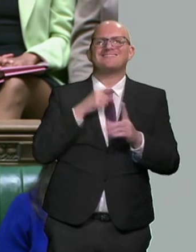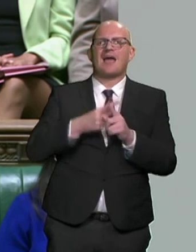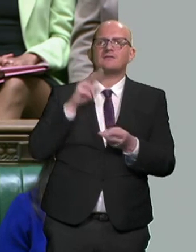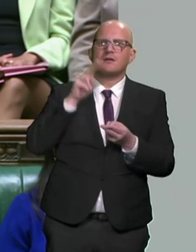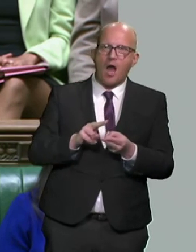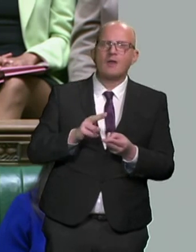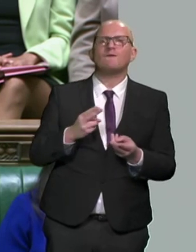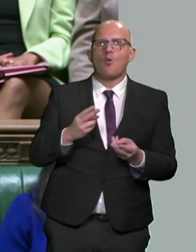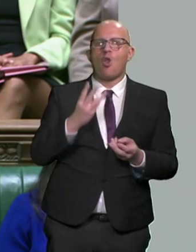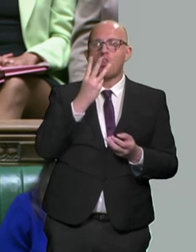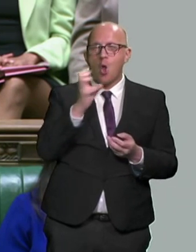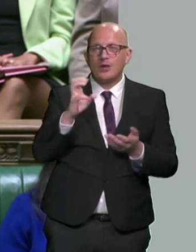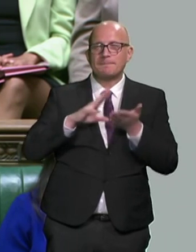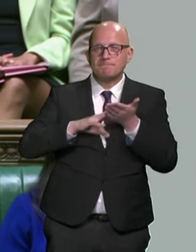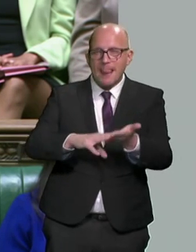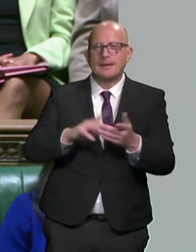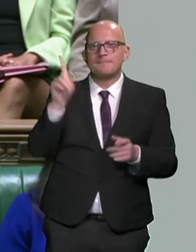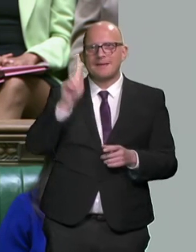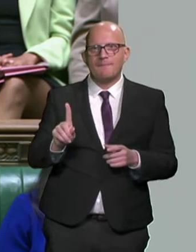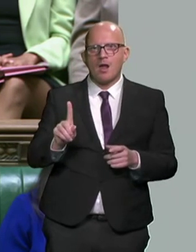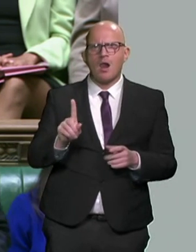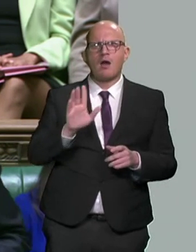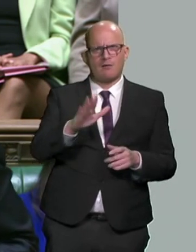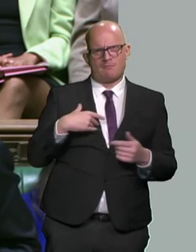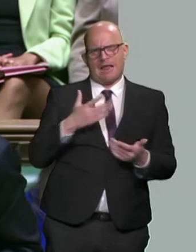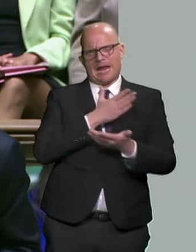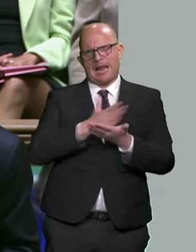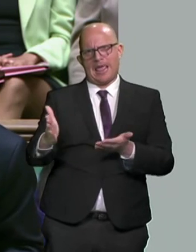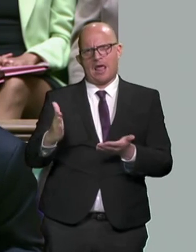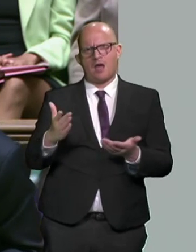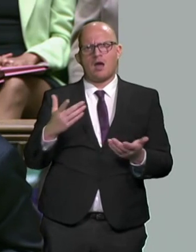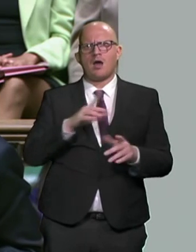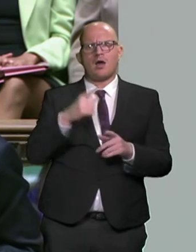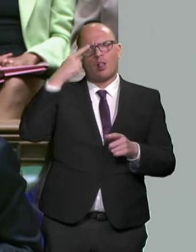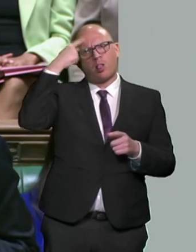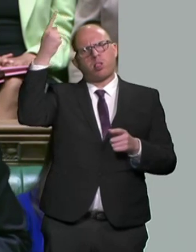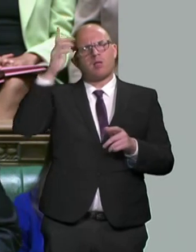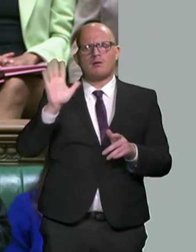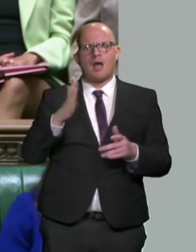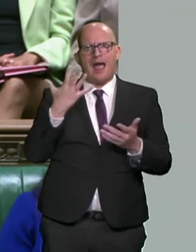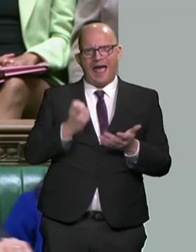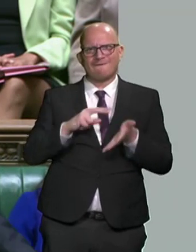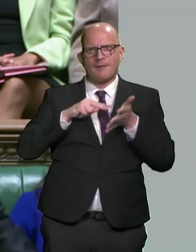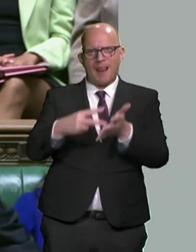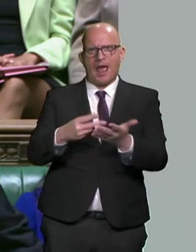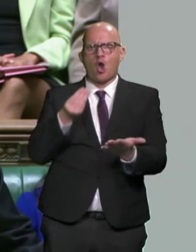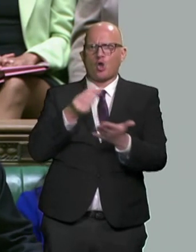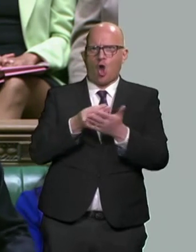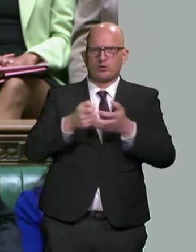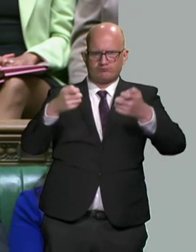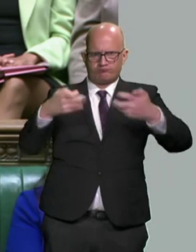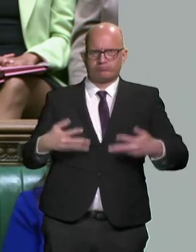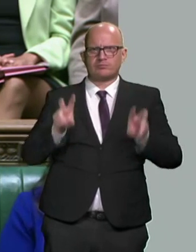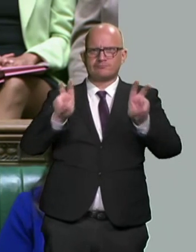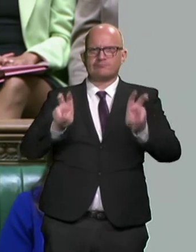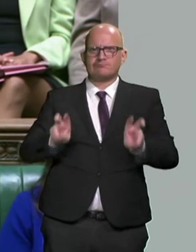Let me be clear with the House: it is fully costed and fully paid for in the plans announced today.